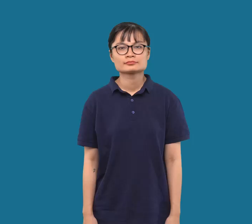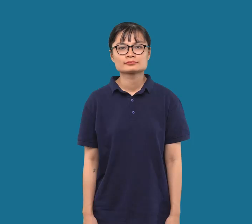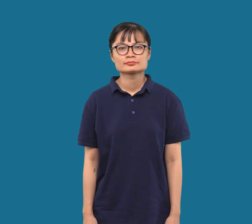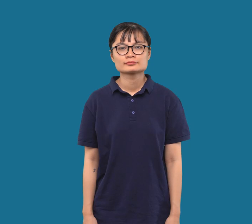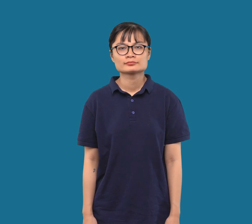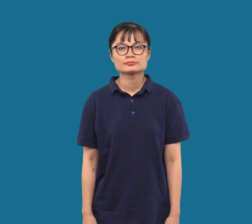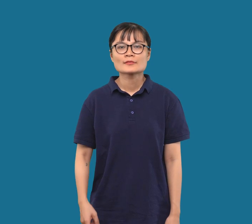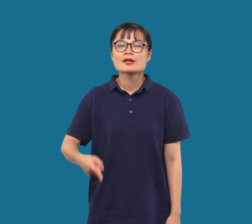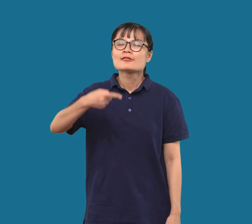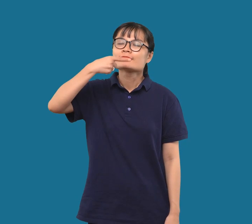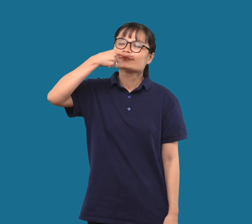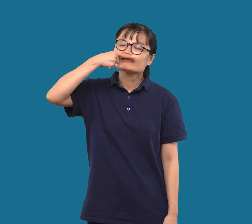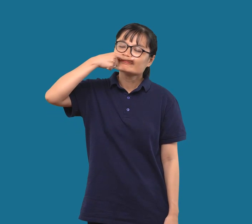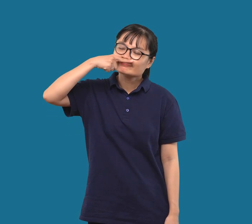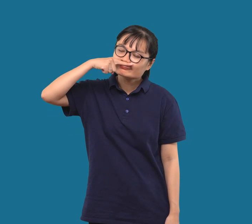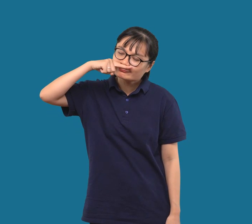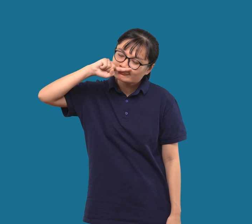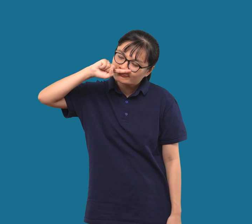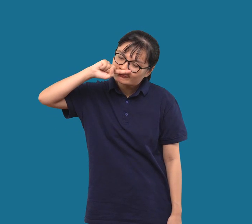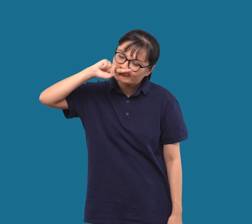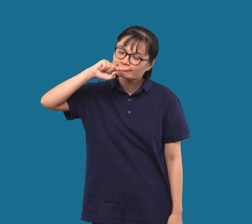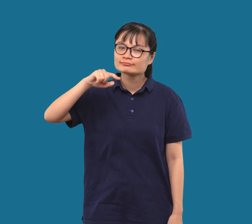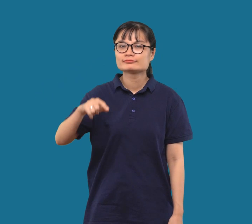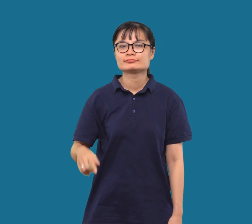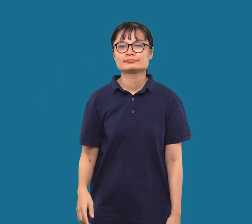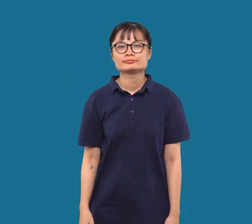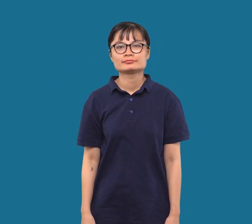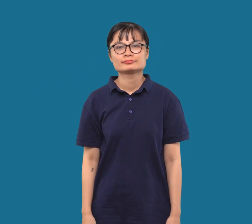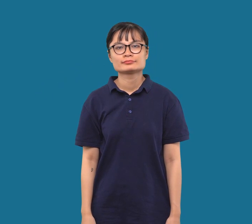thương yêu